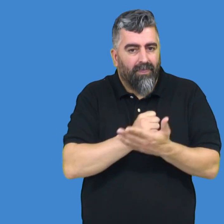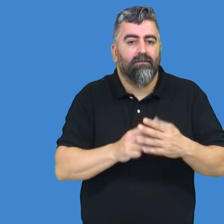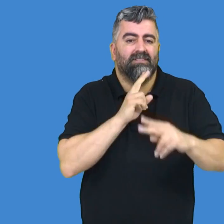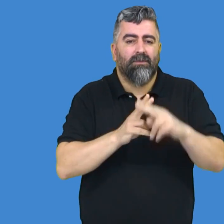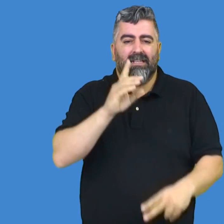nombre